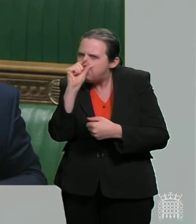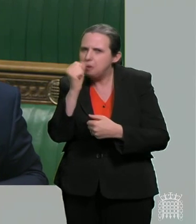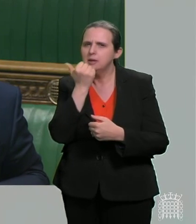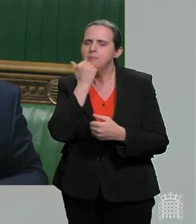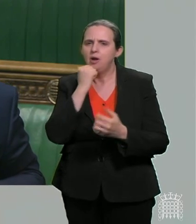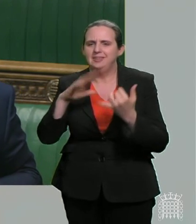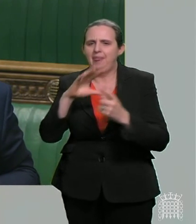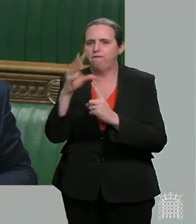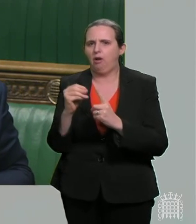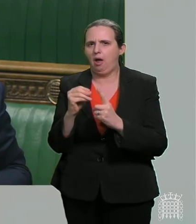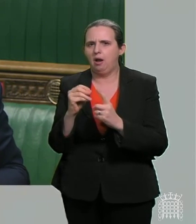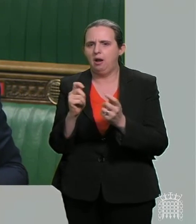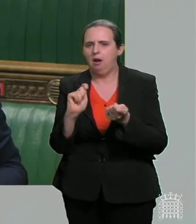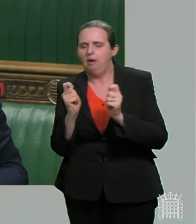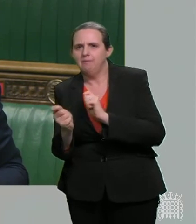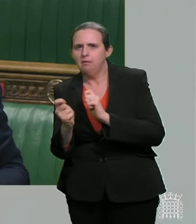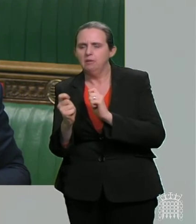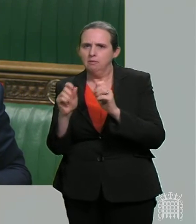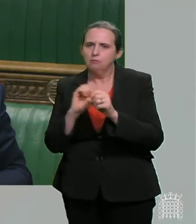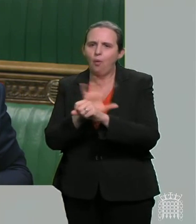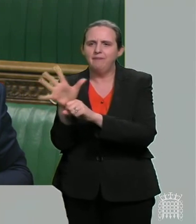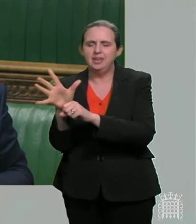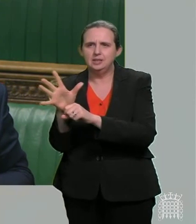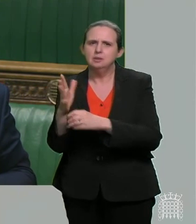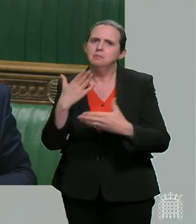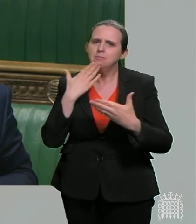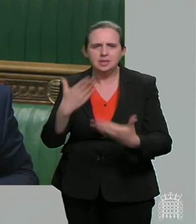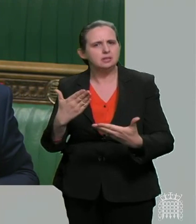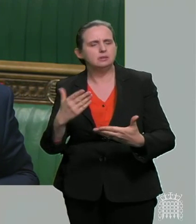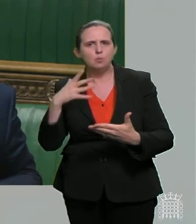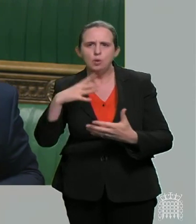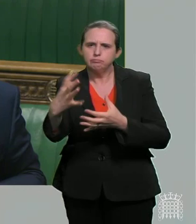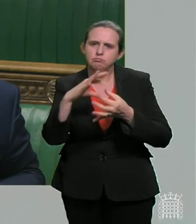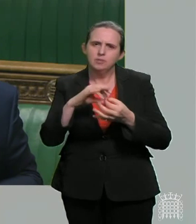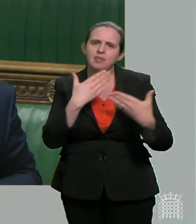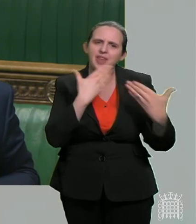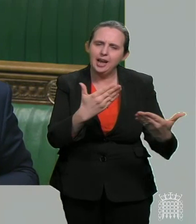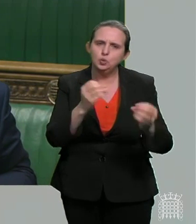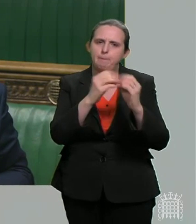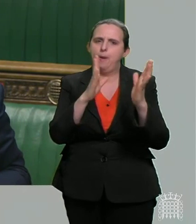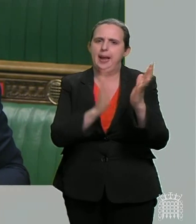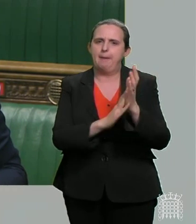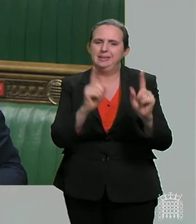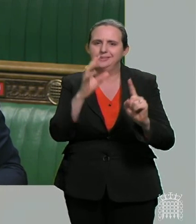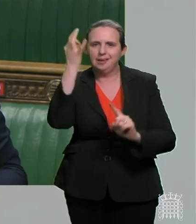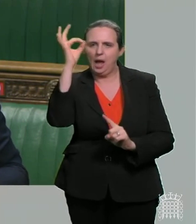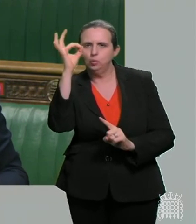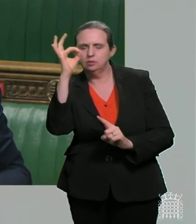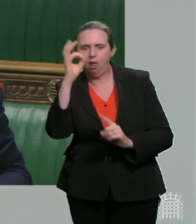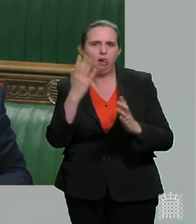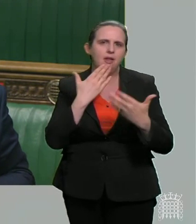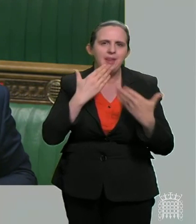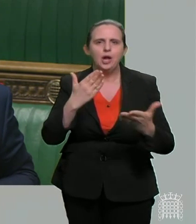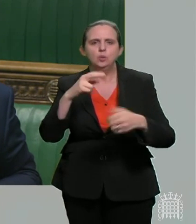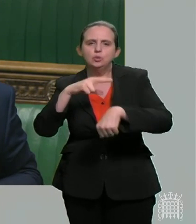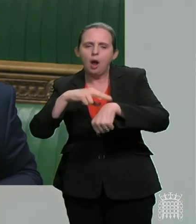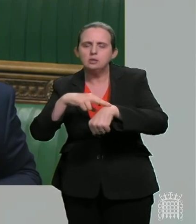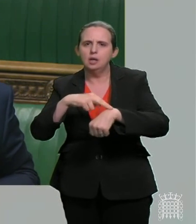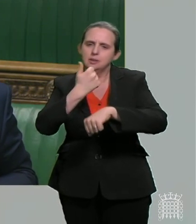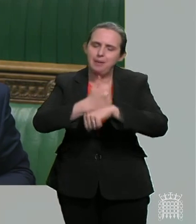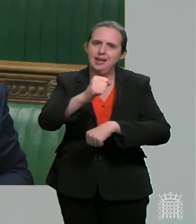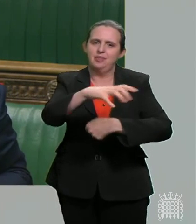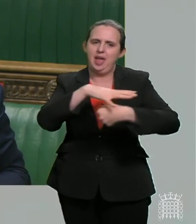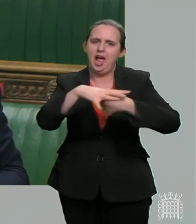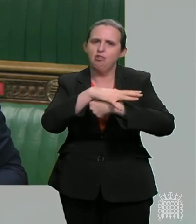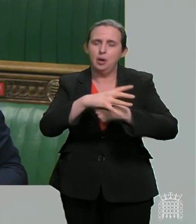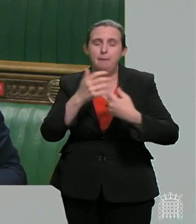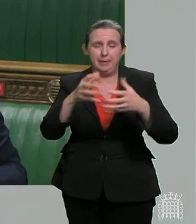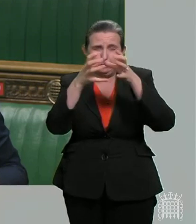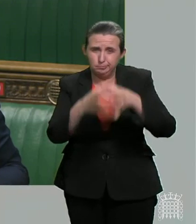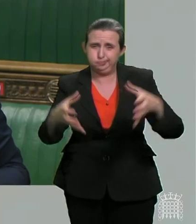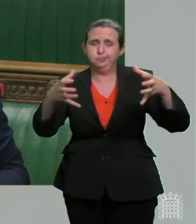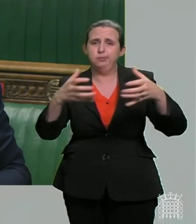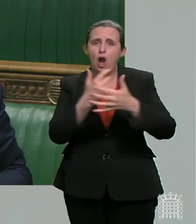Will the Prime Minister join me in thanking Dr Justin Varney, Councillor Simon Morrall and Birmingham City Council for everything they have done to scale up mass testing across Frankley Great Park?